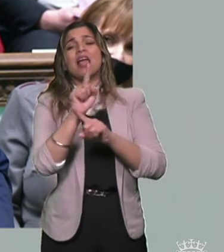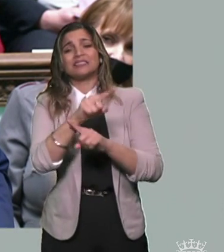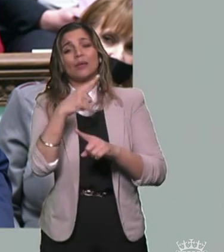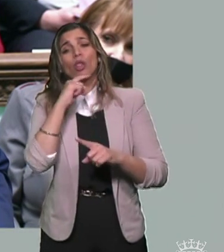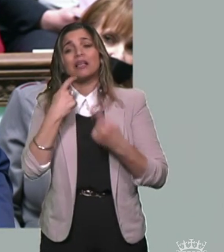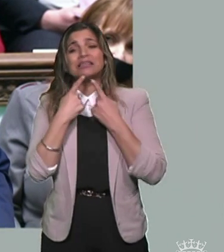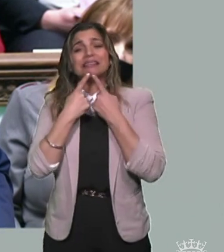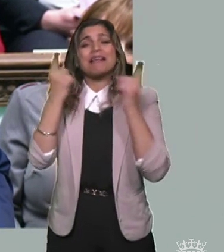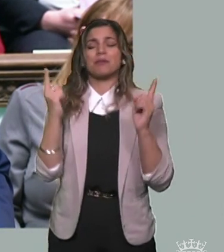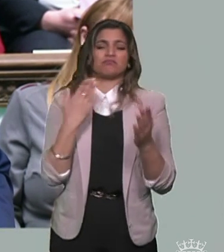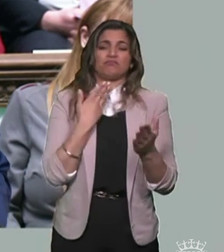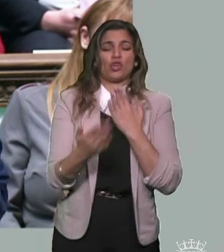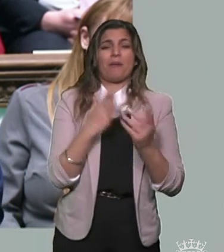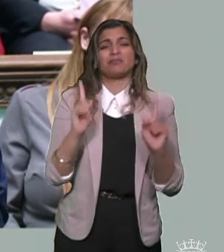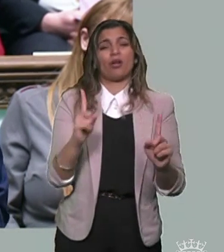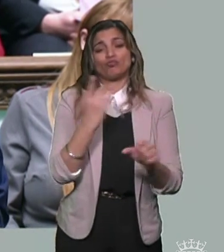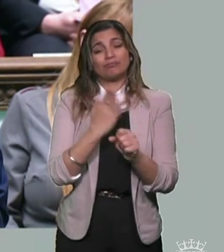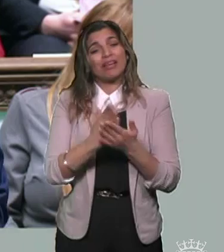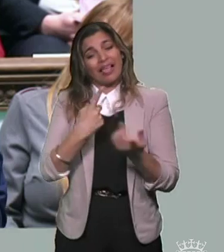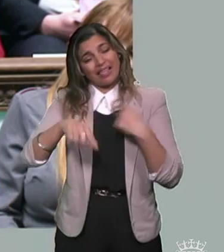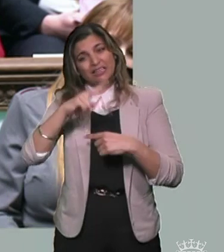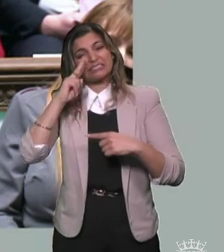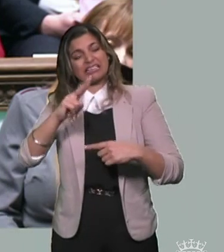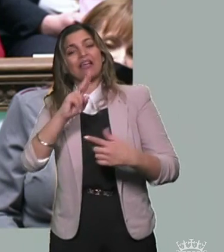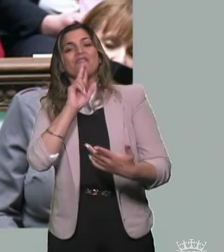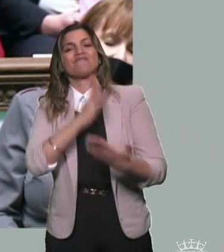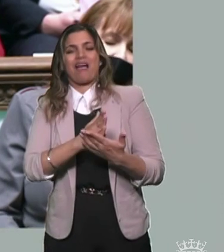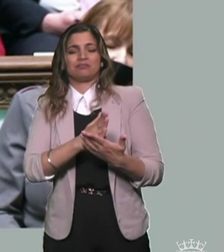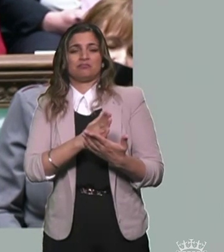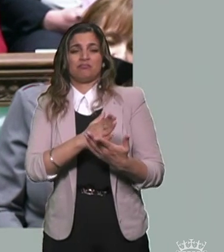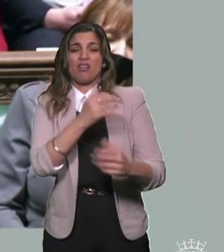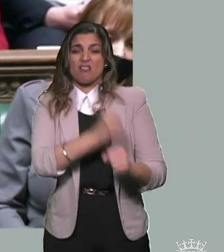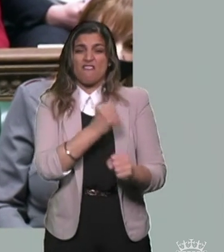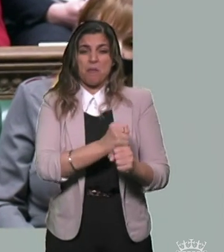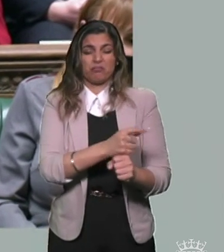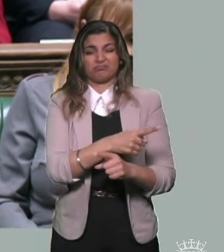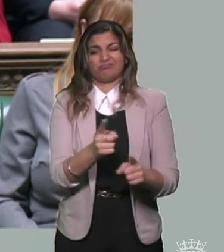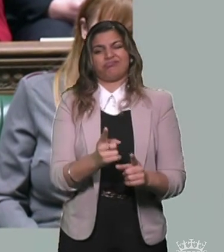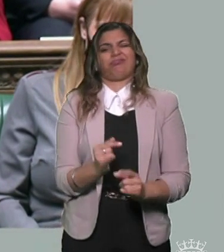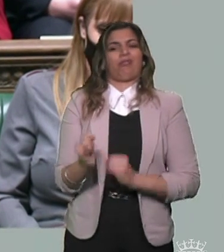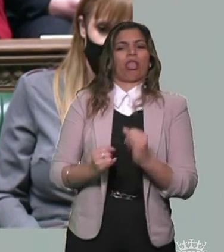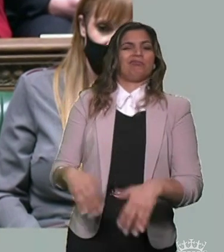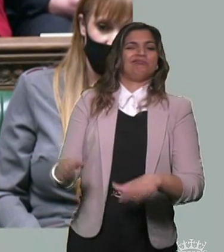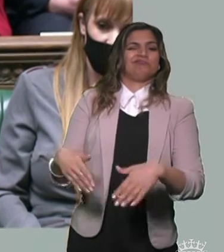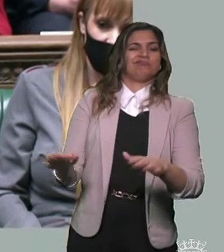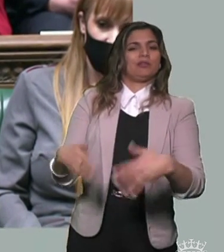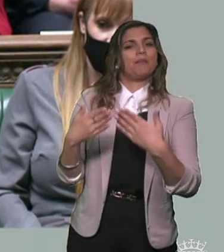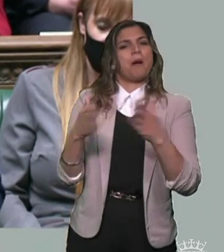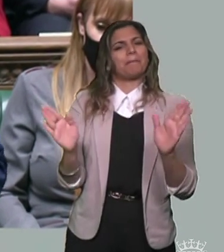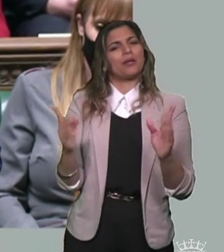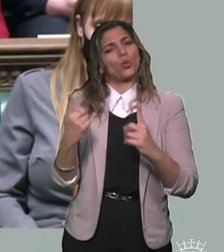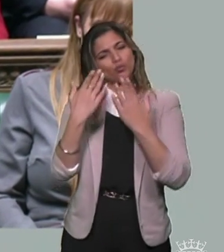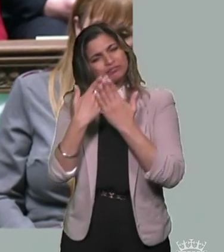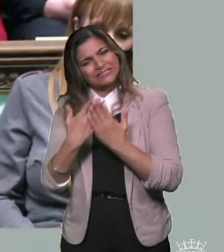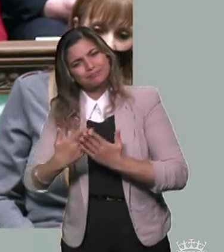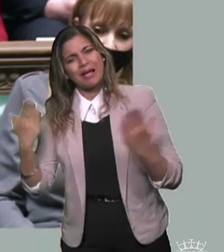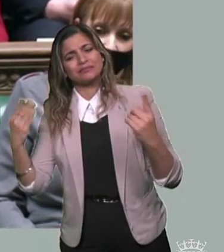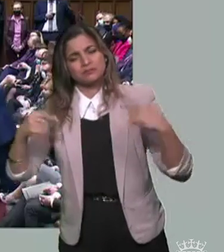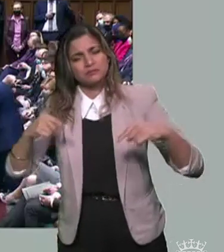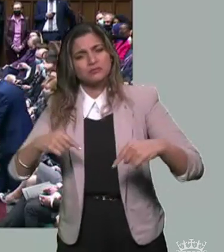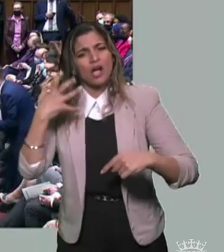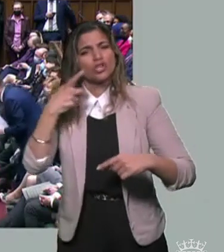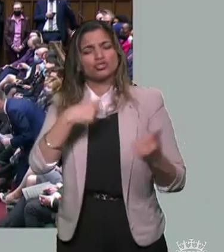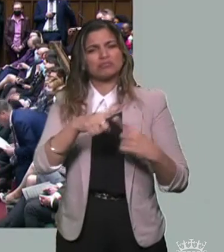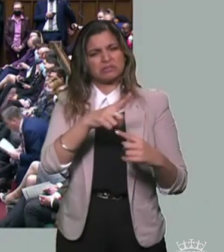Is this not a Prime Minister and a Government who have shown nothing but contempt for the decency, honesty and respect that define this country?